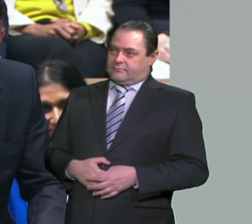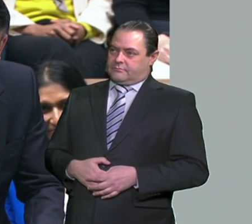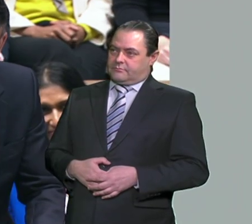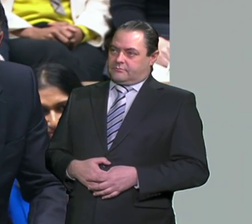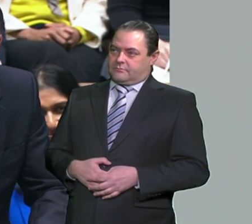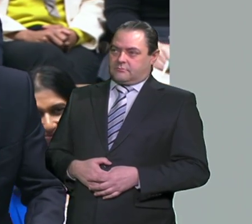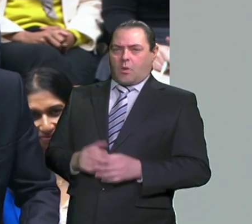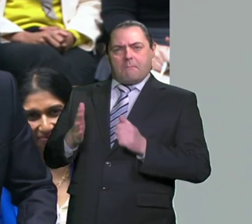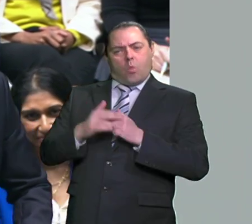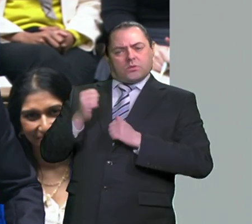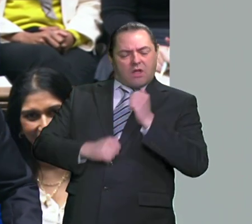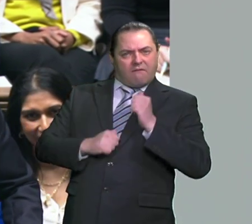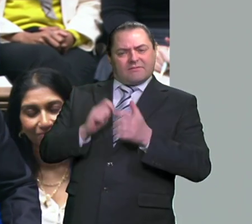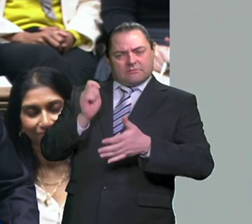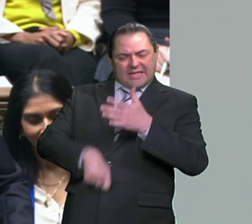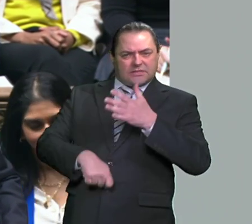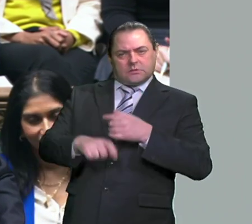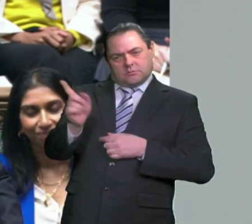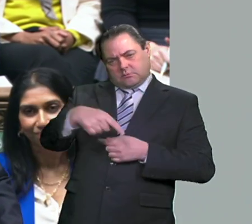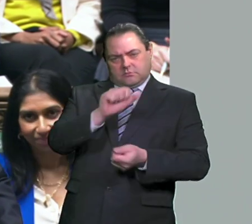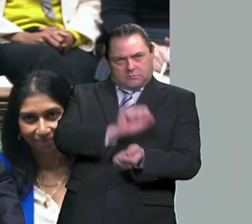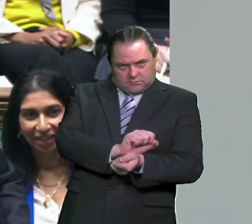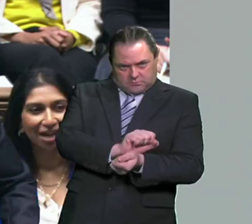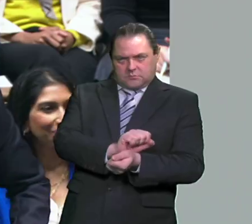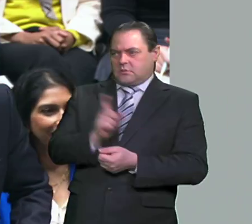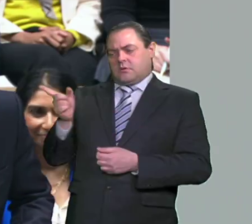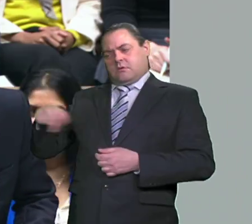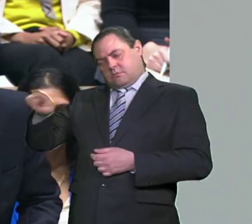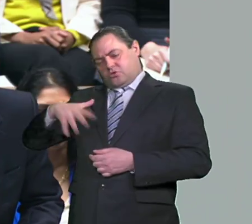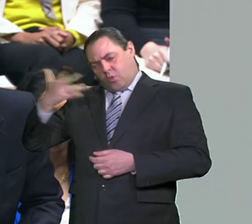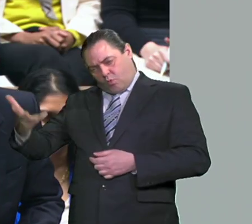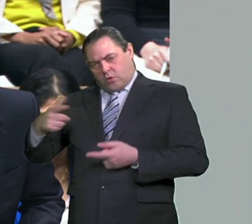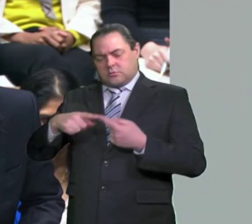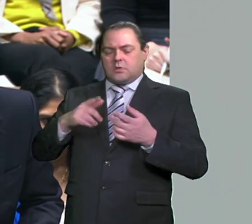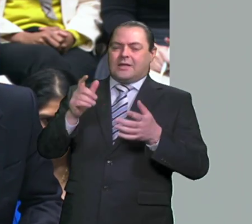We introduced tougher sentences for people smugglers—they opposed it.